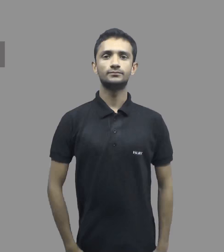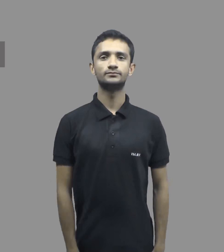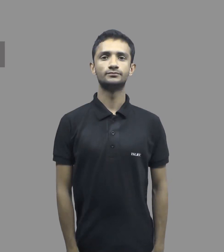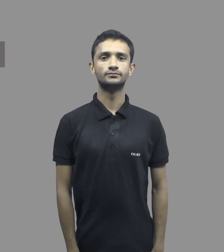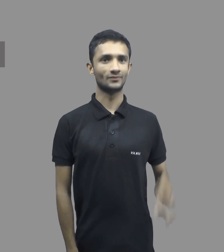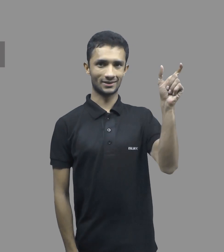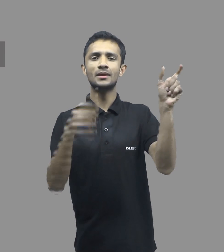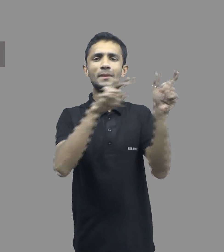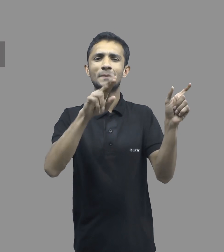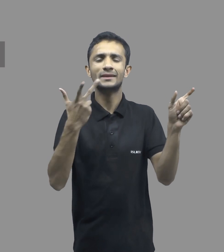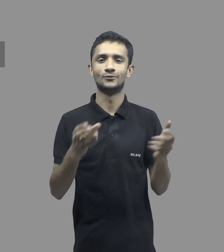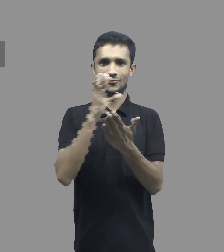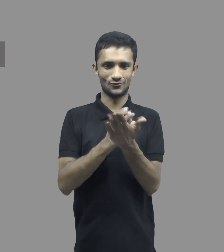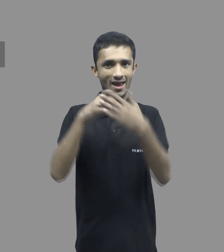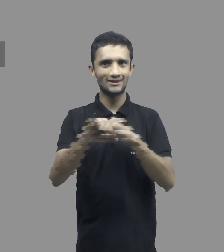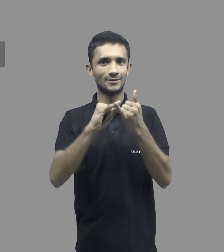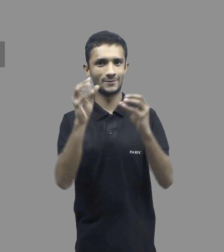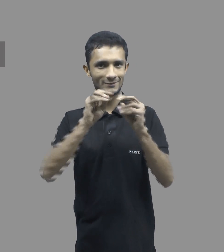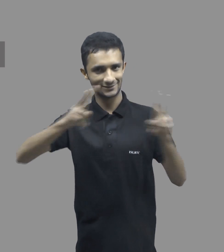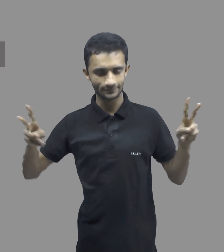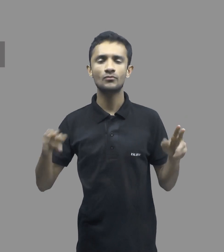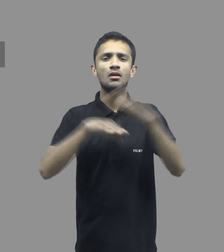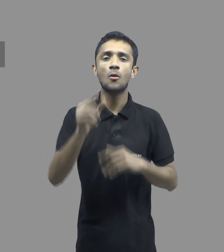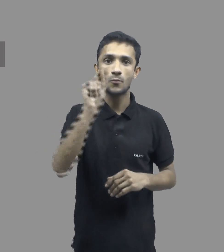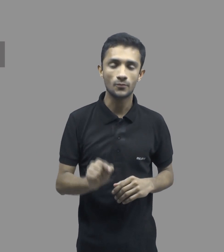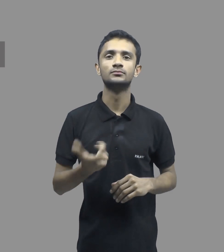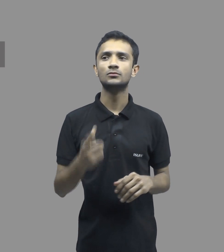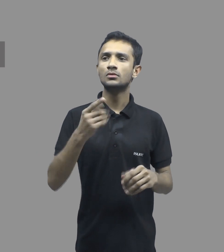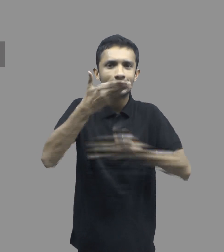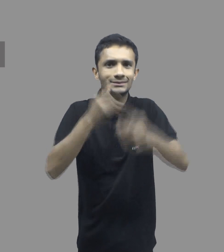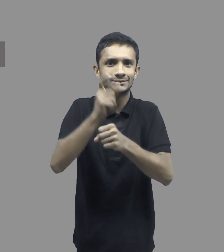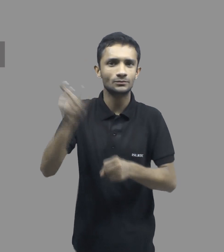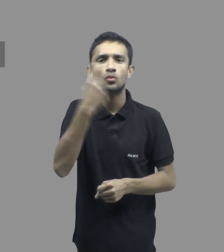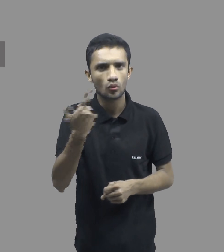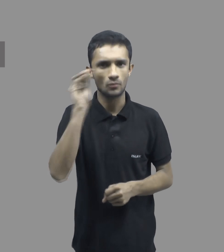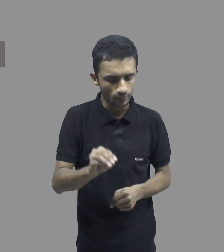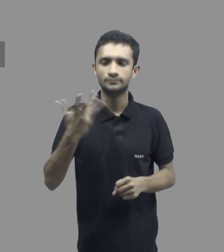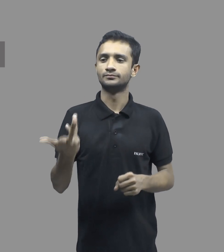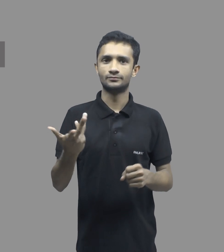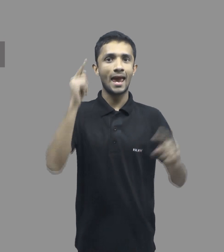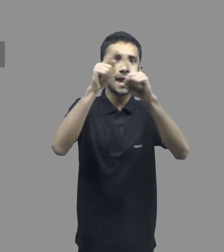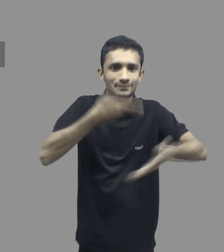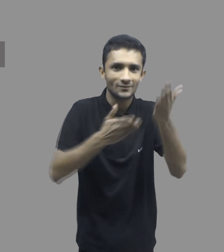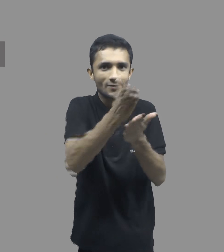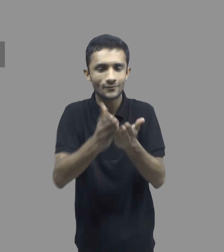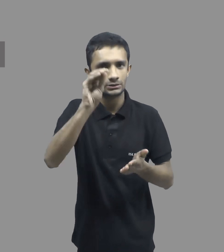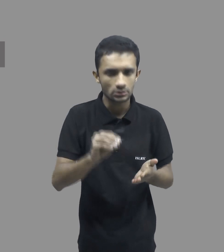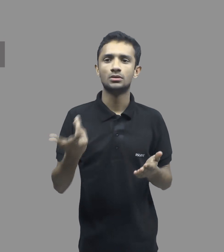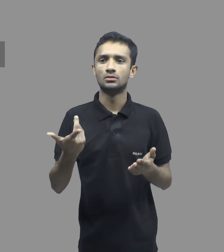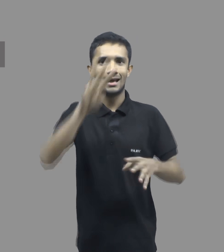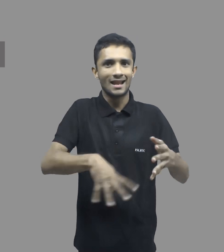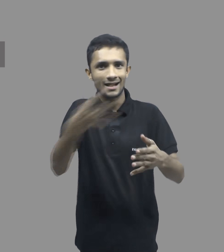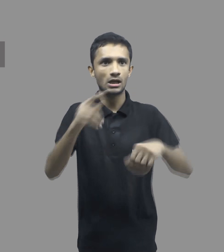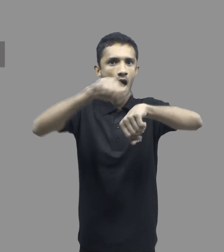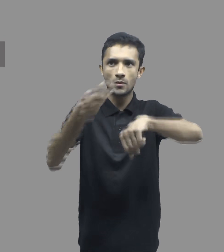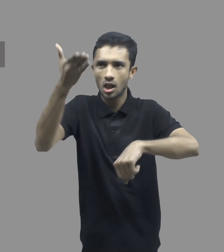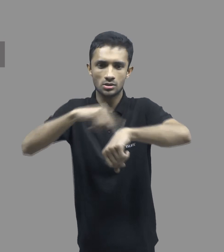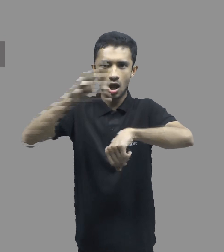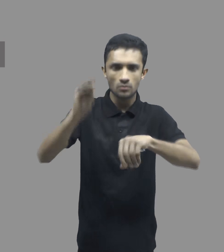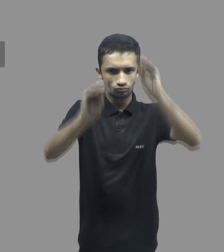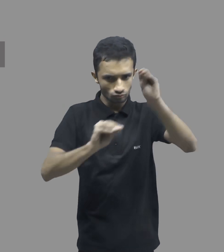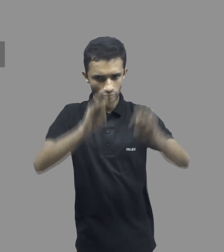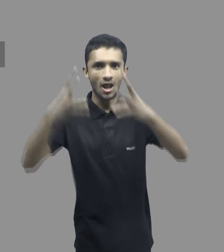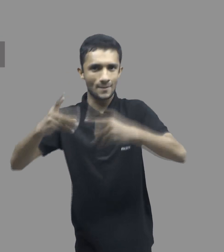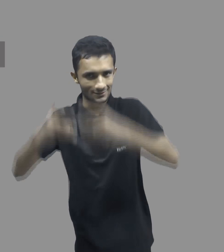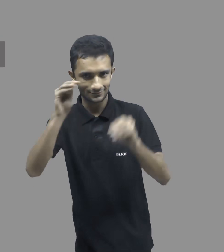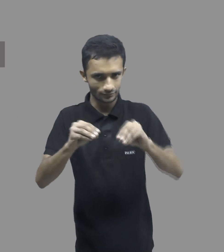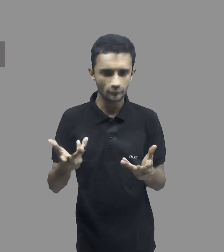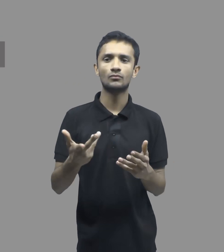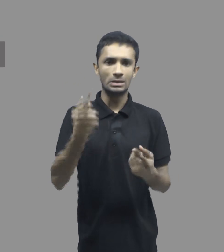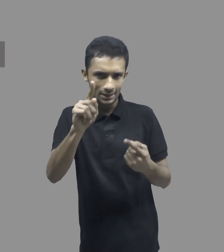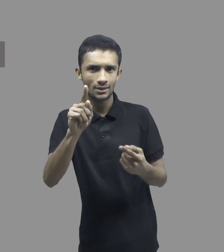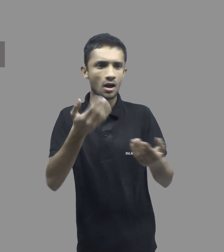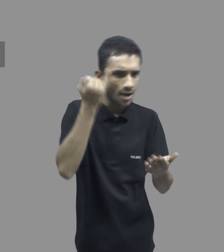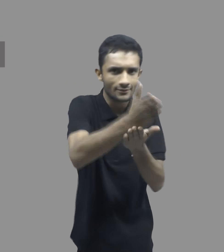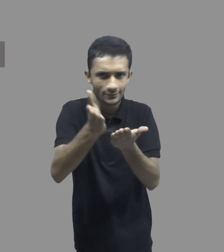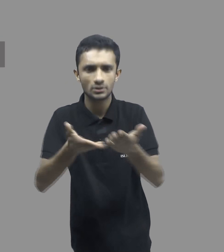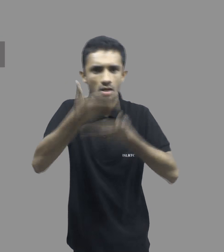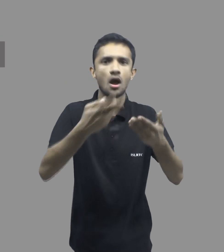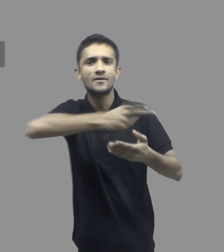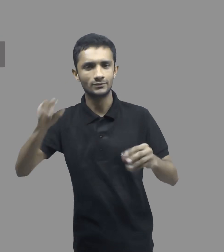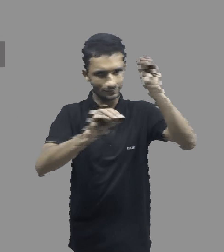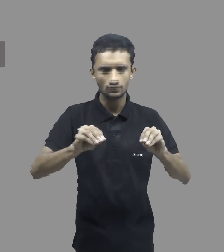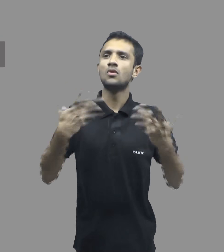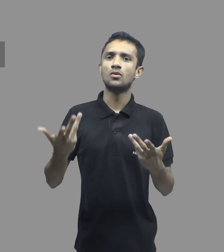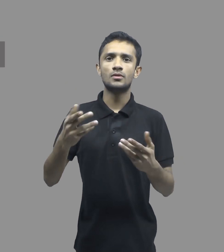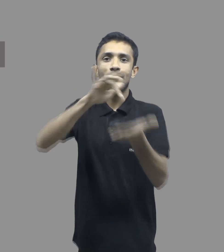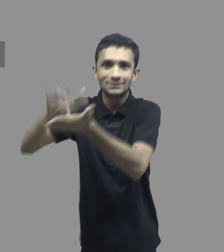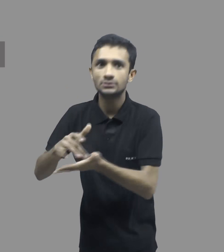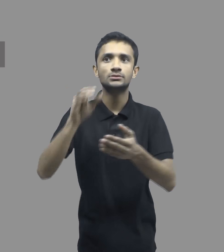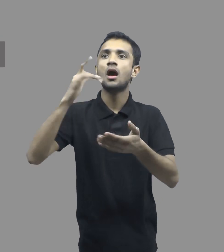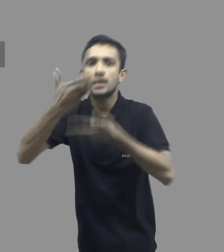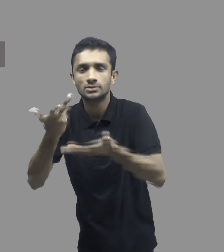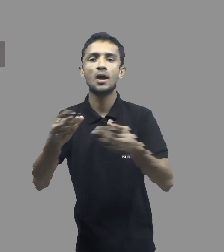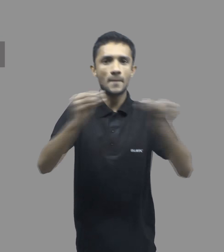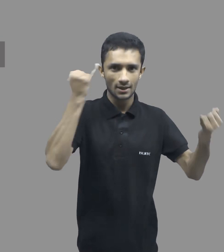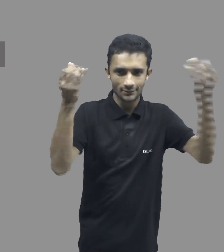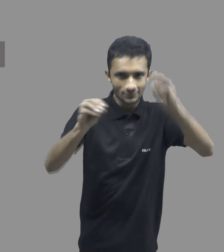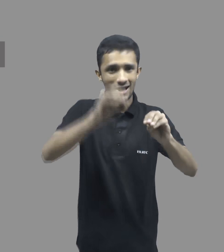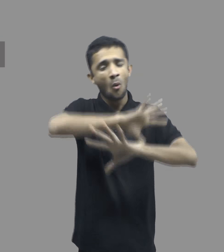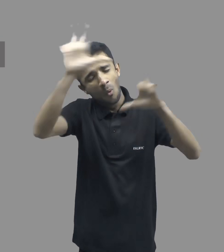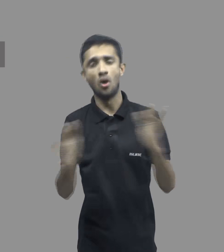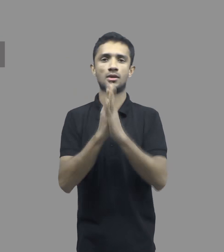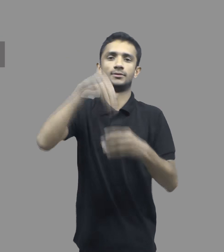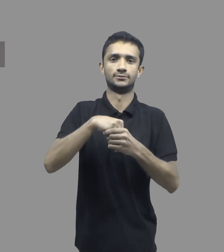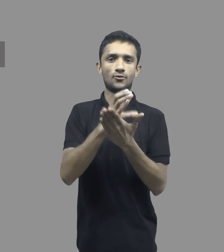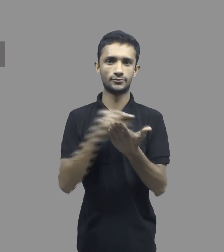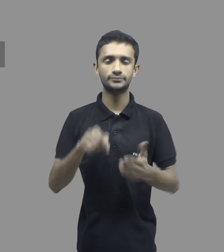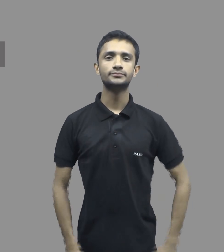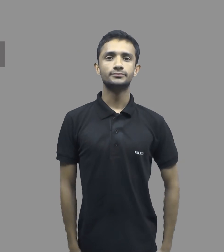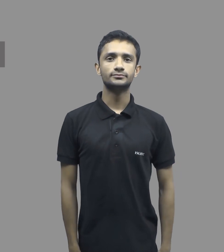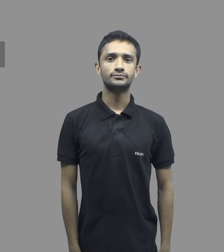Syllabus